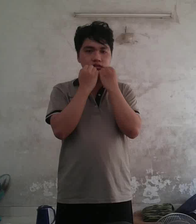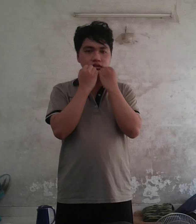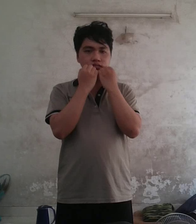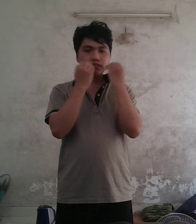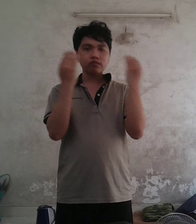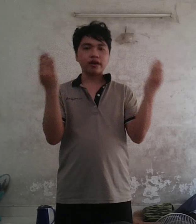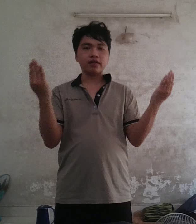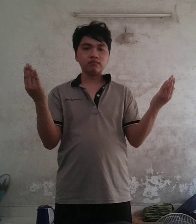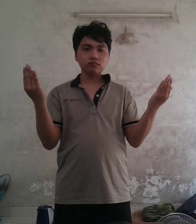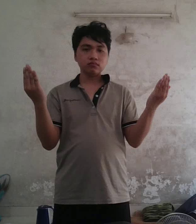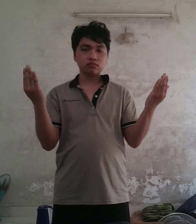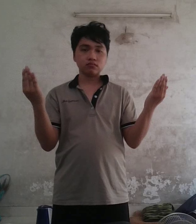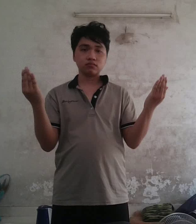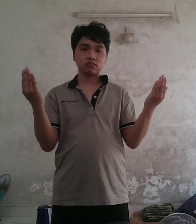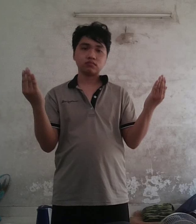cam on